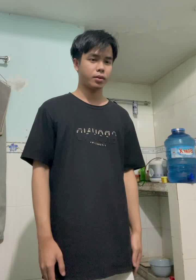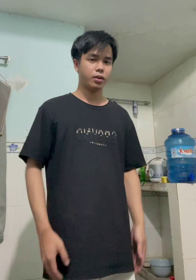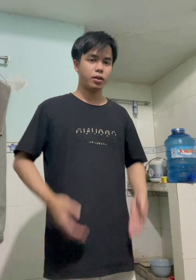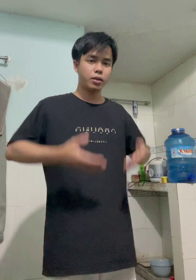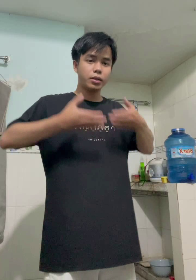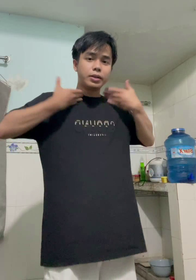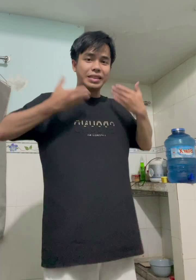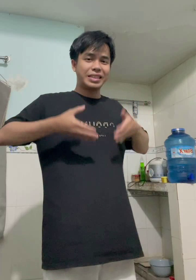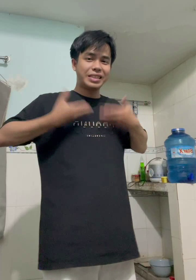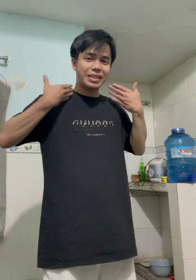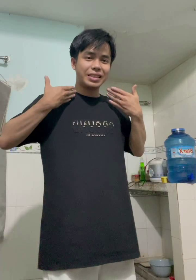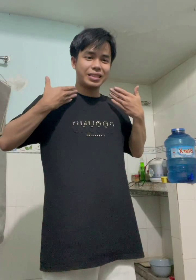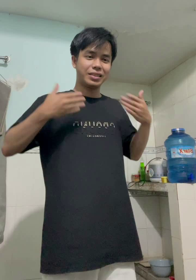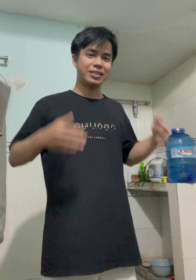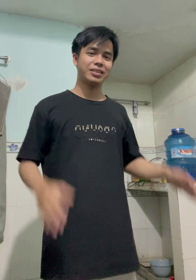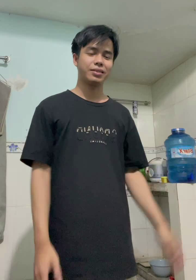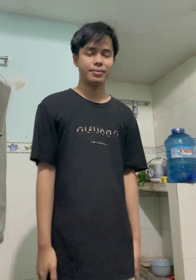vui ve